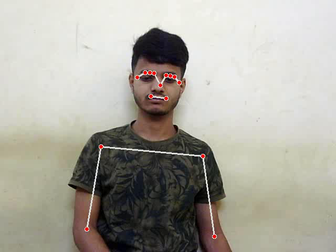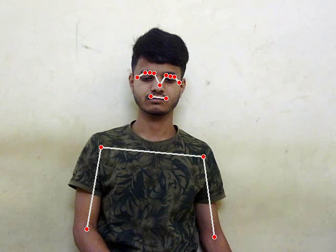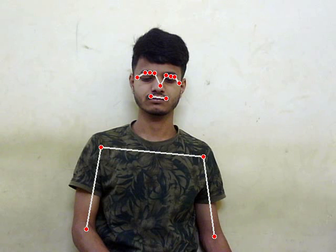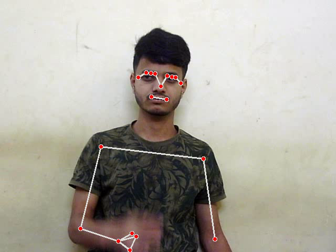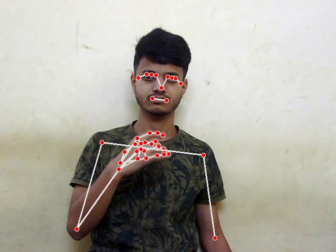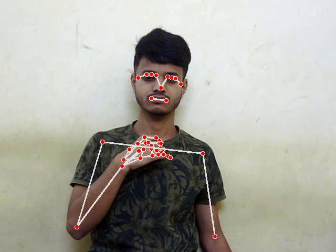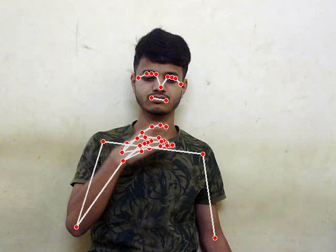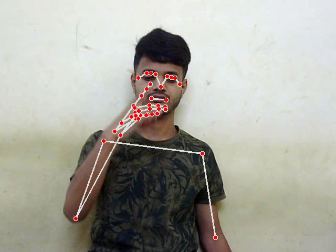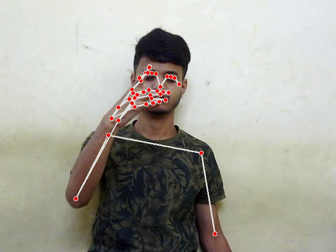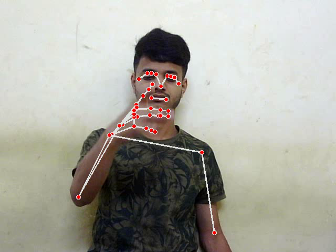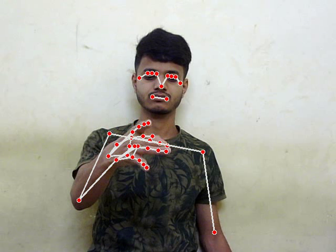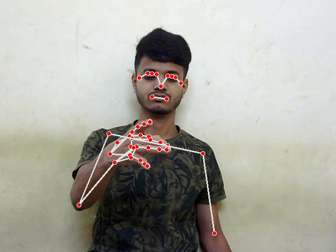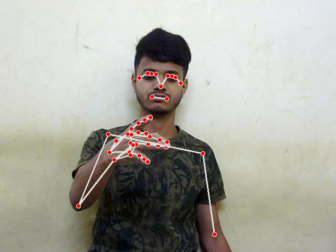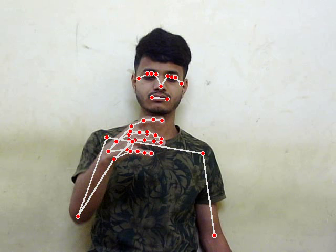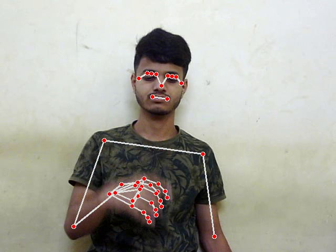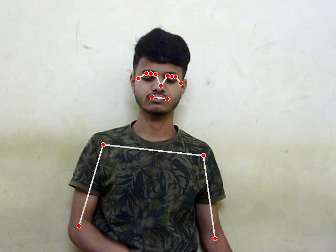like